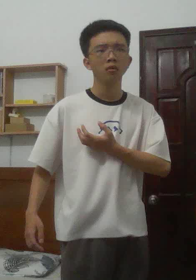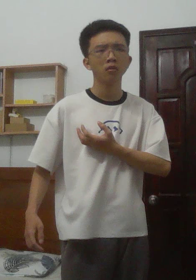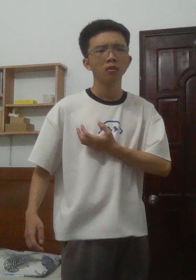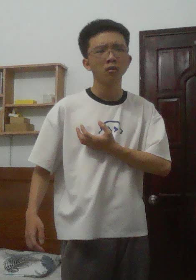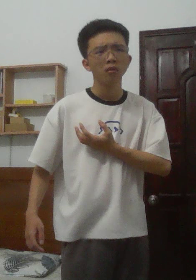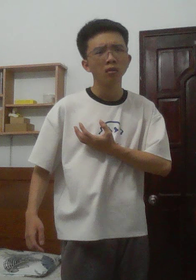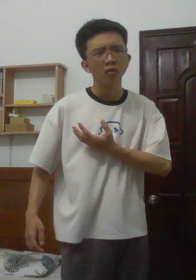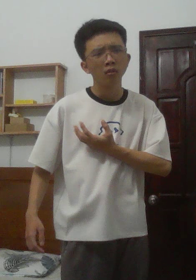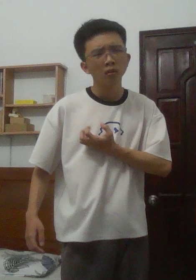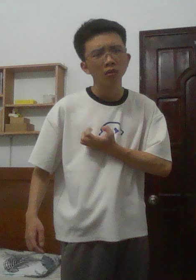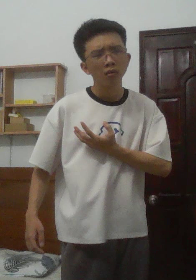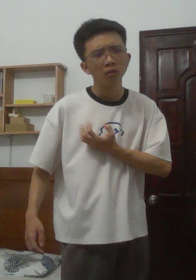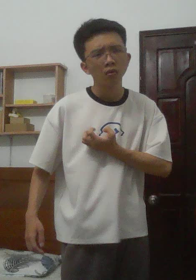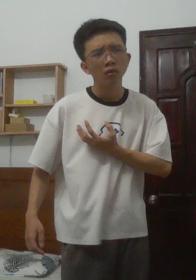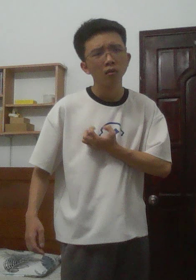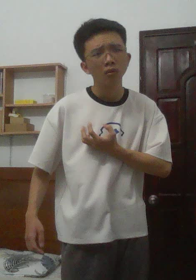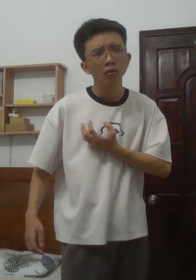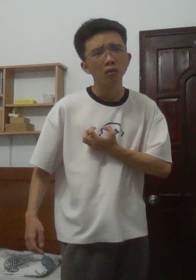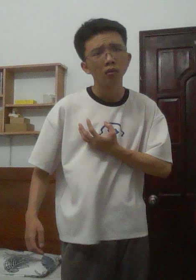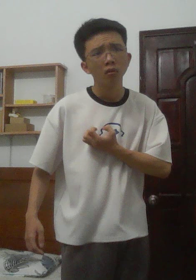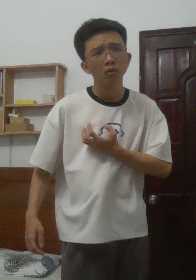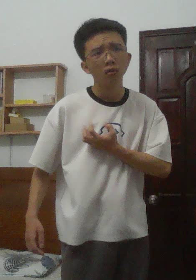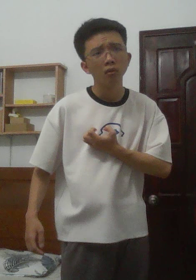lo so